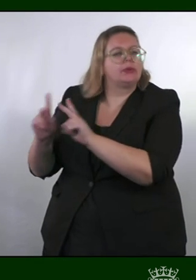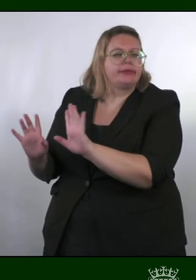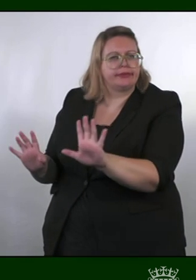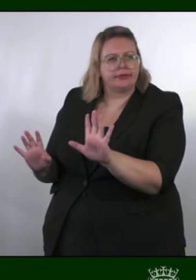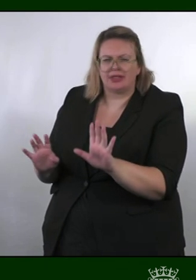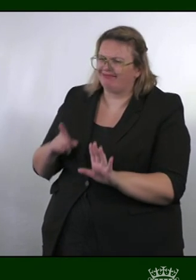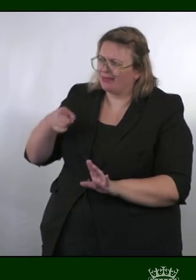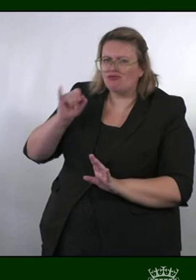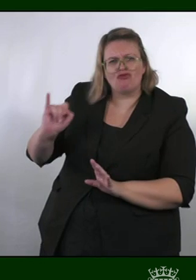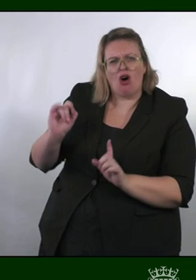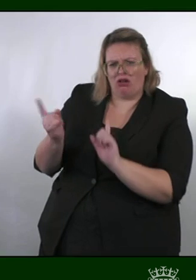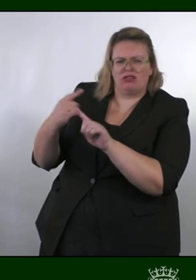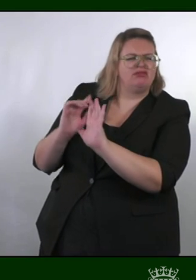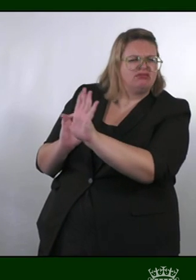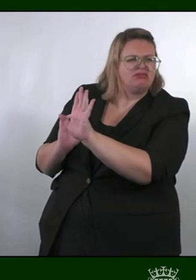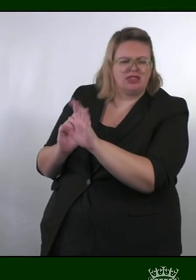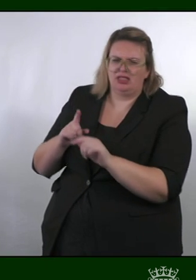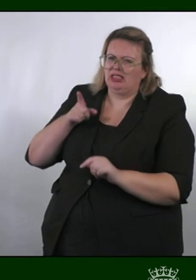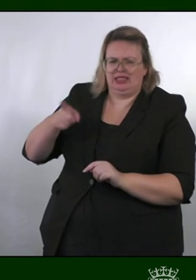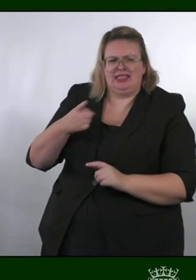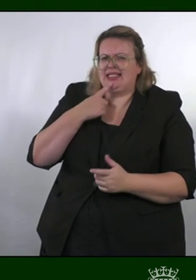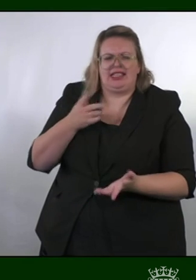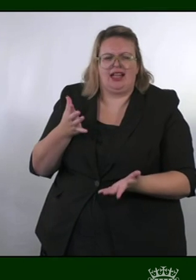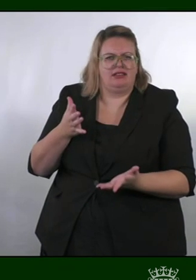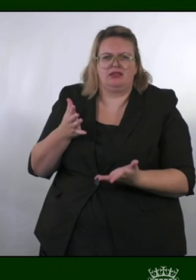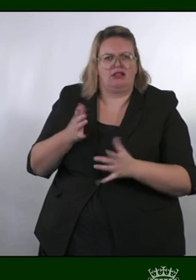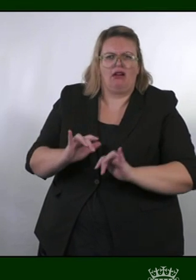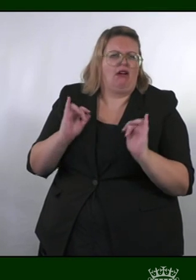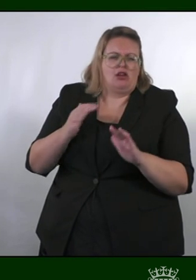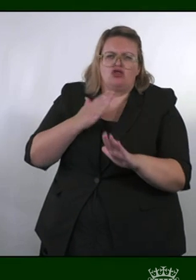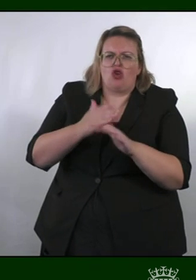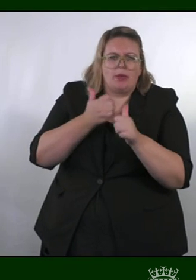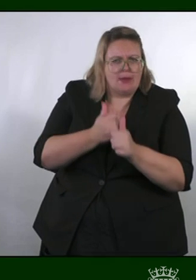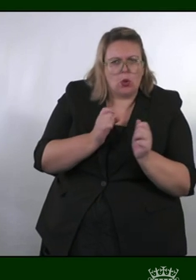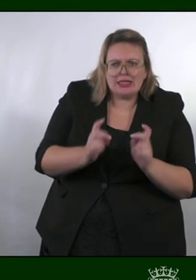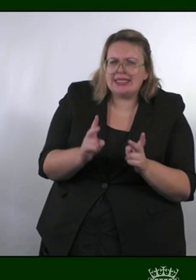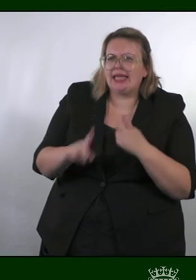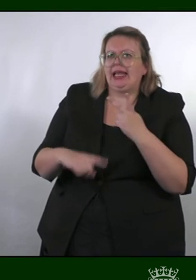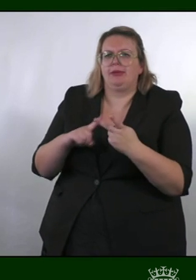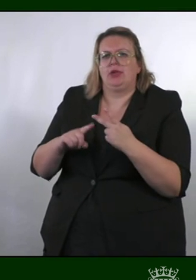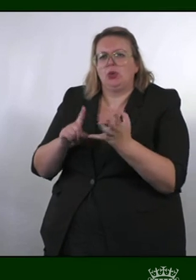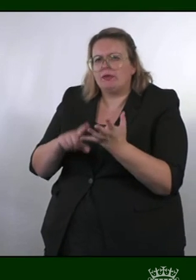So gyms will be open and soft play centres will close in the Liverpool city region.